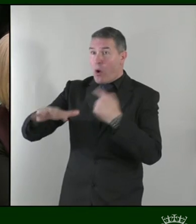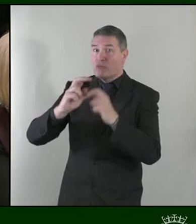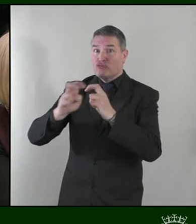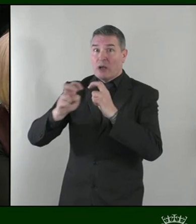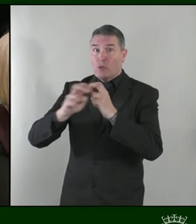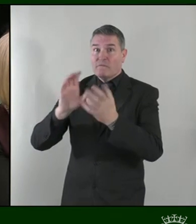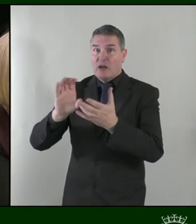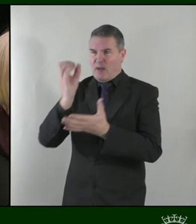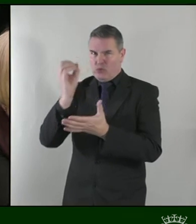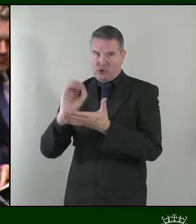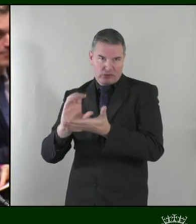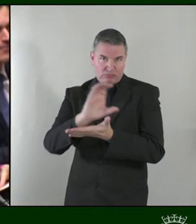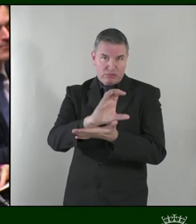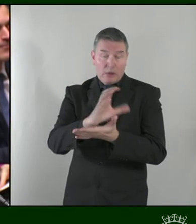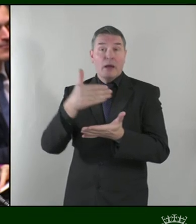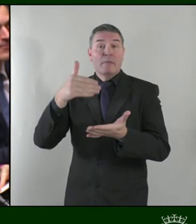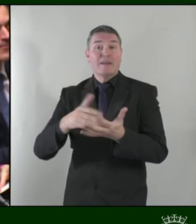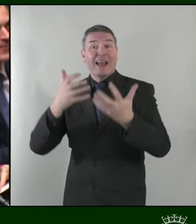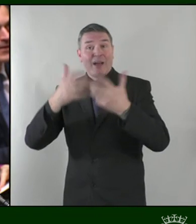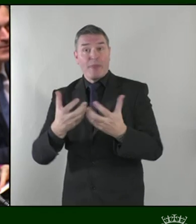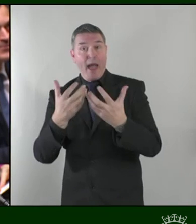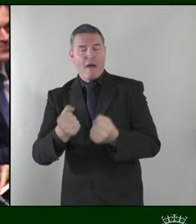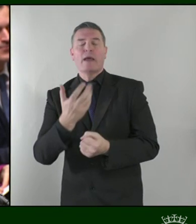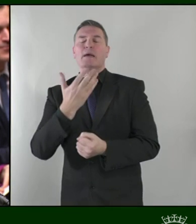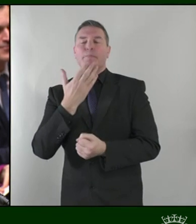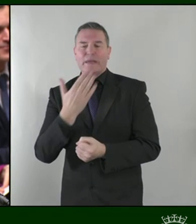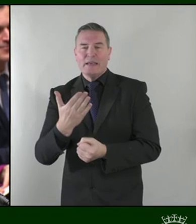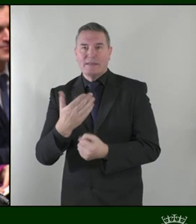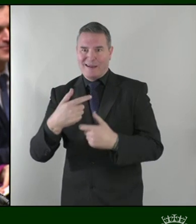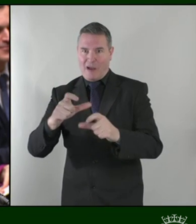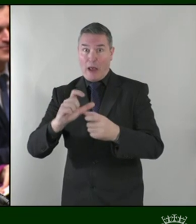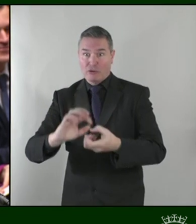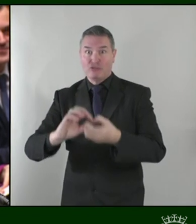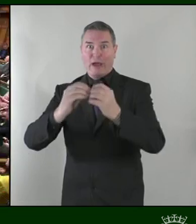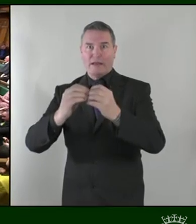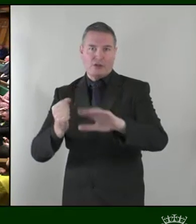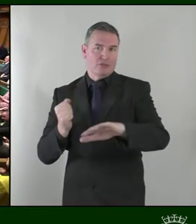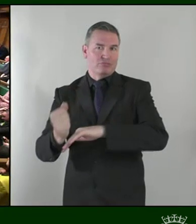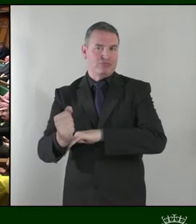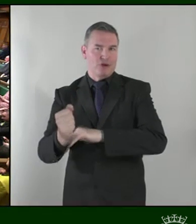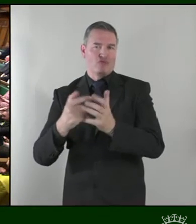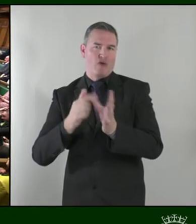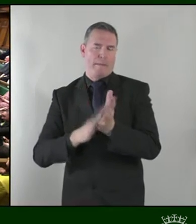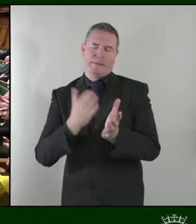We have given it the tools—let us hope that it follows his urgings and builds the Metrolink that he wants.